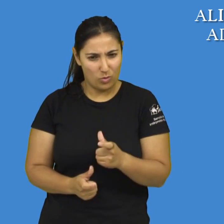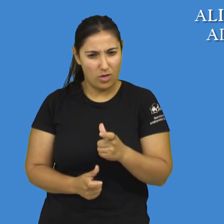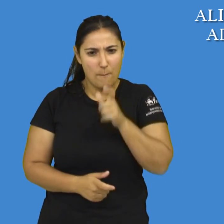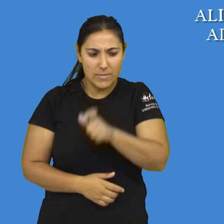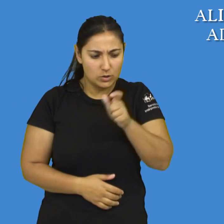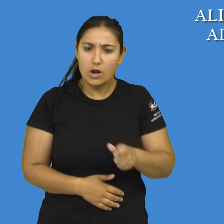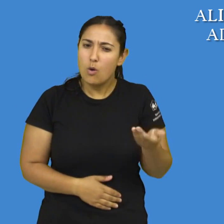persona